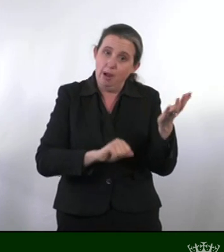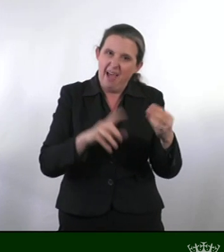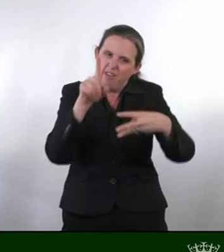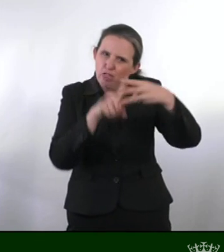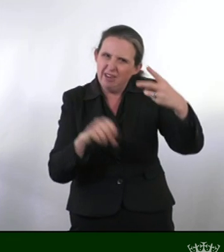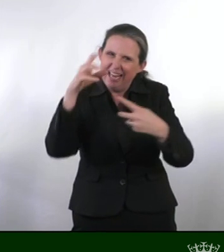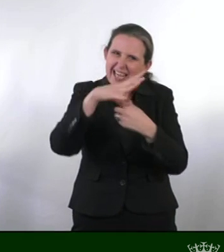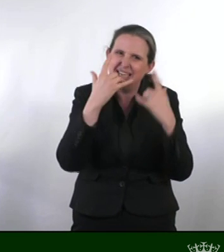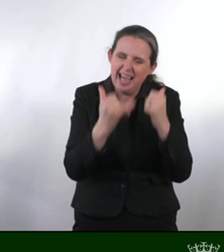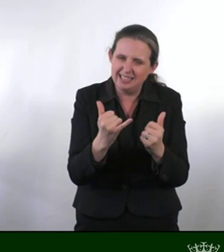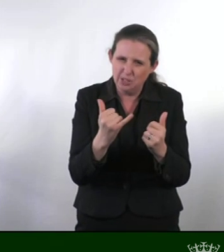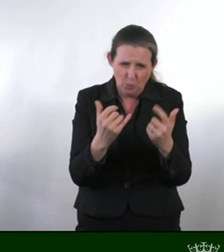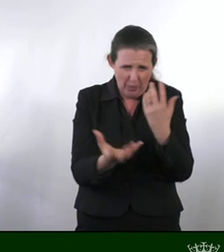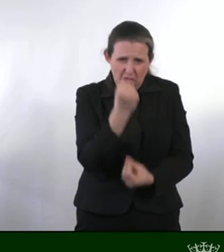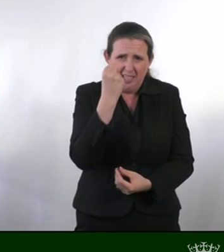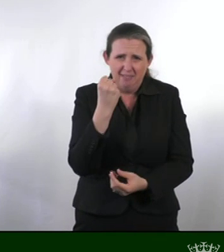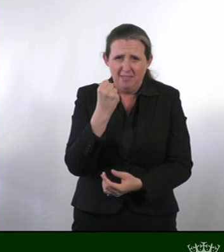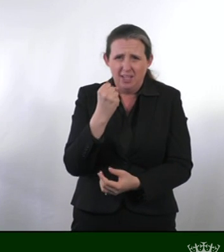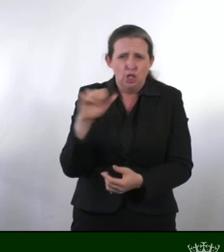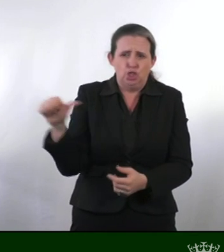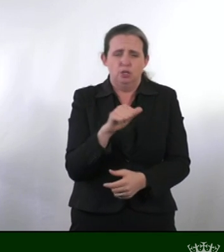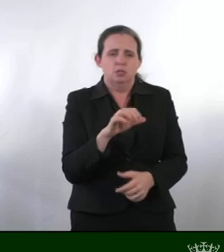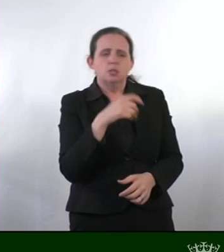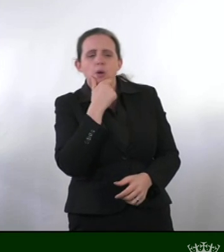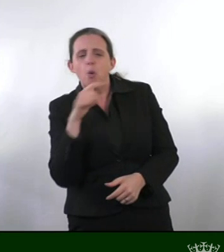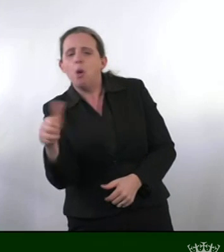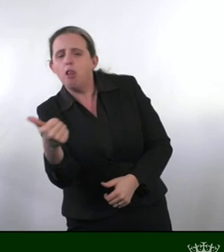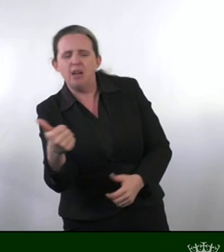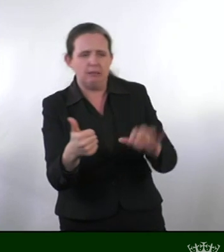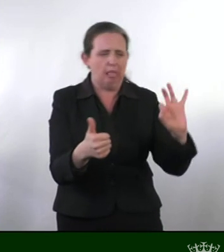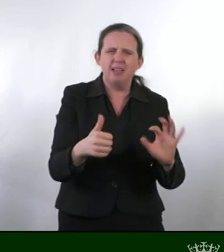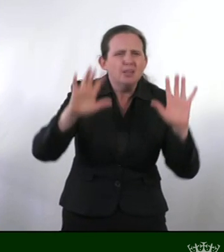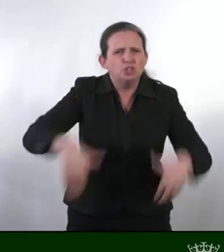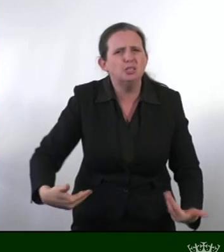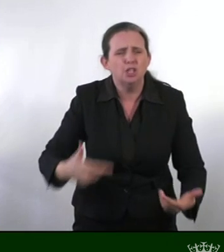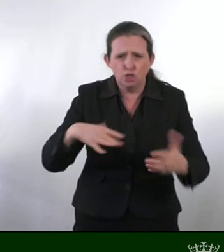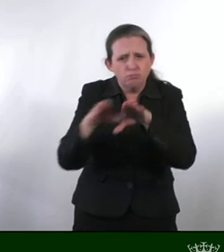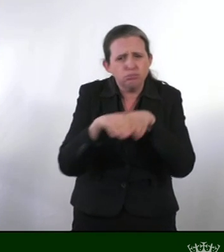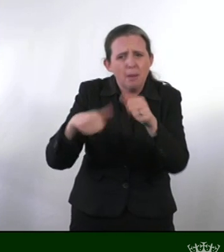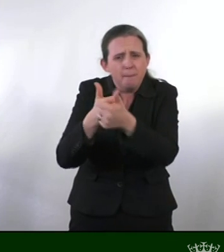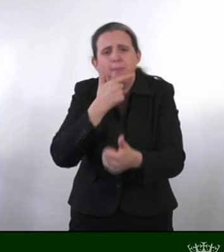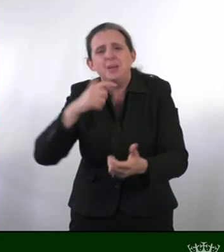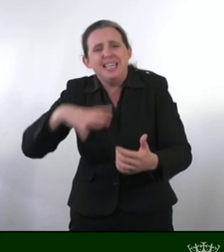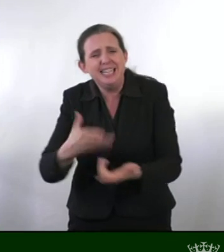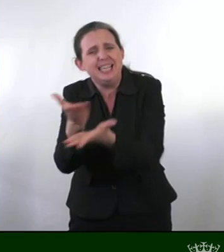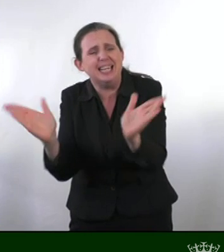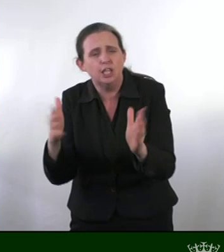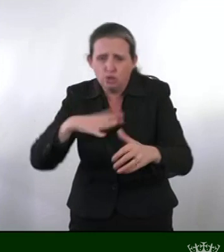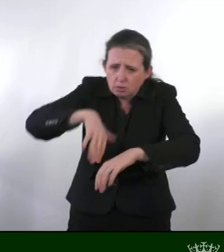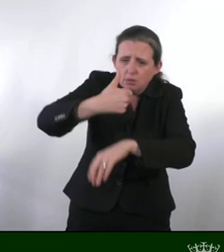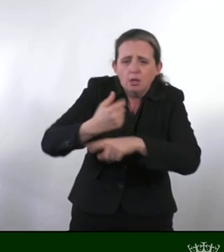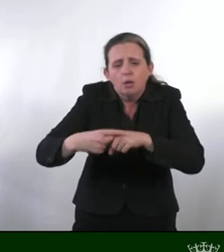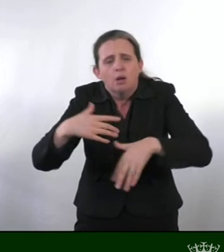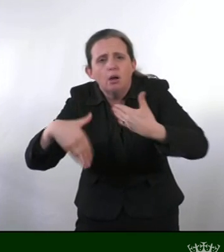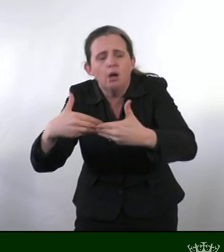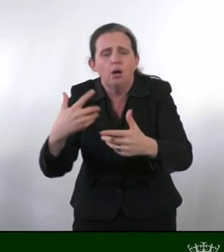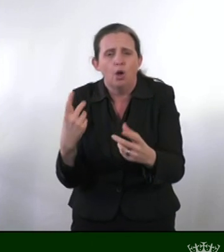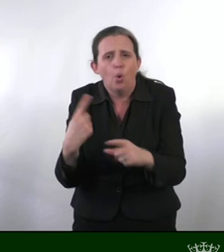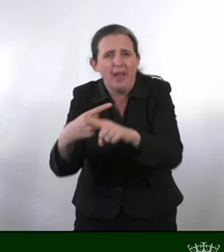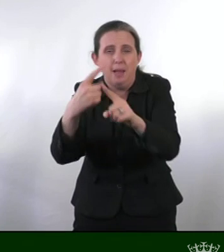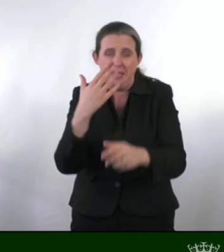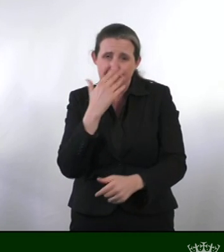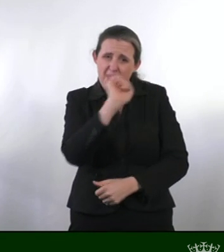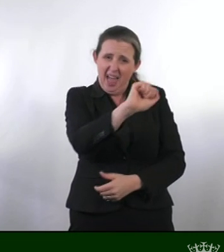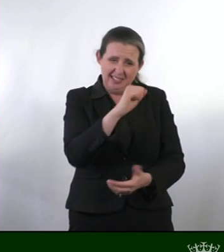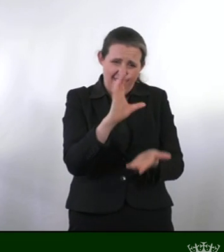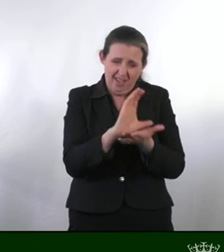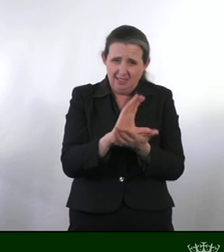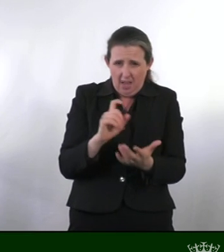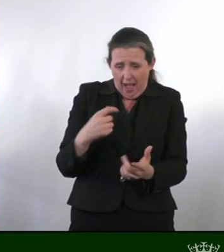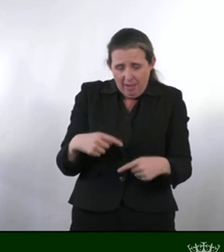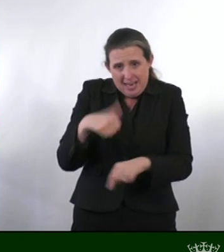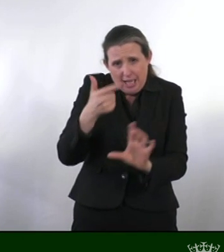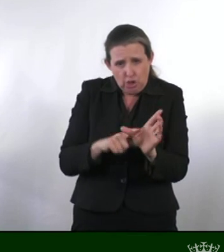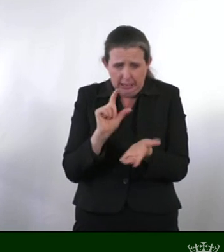It should help people who need it most, not cherry-pick. It should be up and running as soon as possible, yet it appears that only a fraction of Restart funding will be available next year.